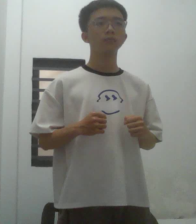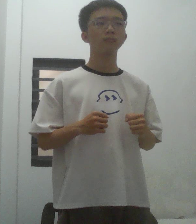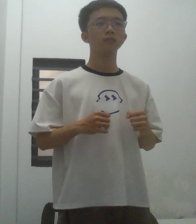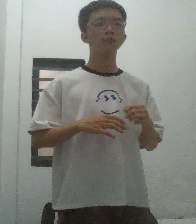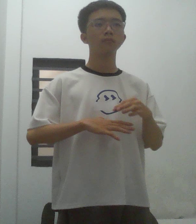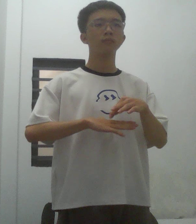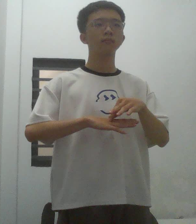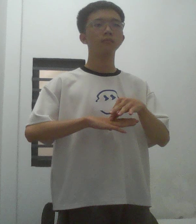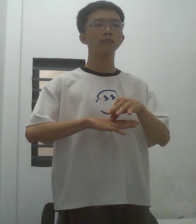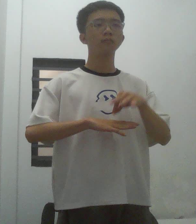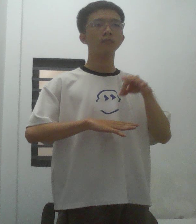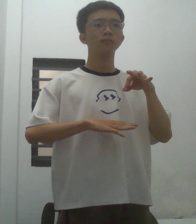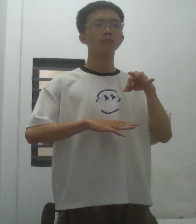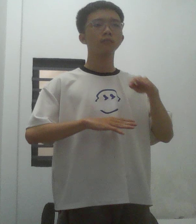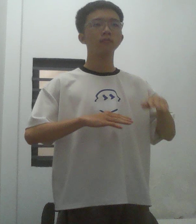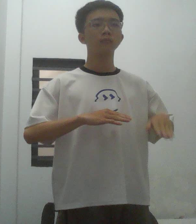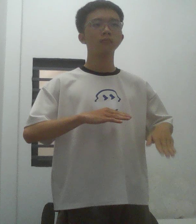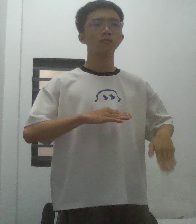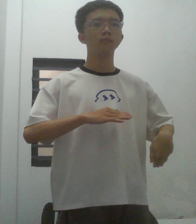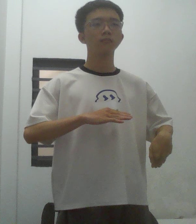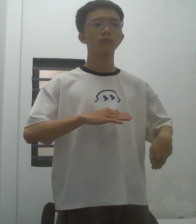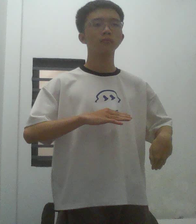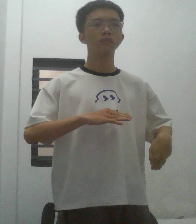tuan sau